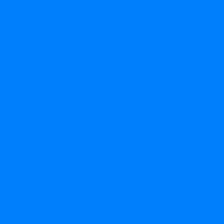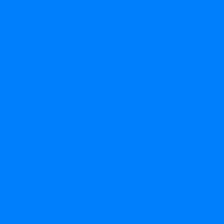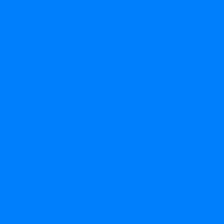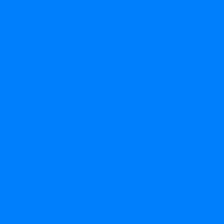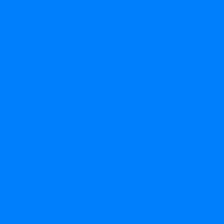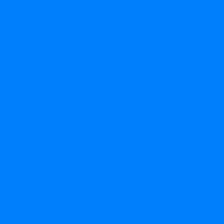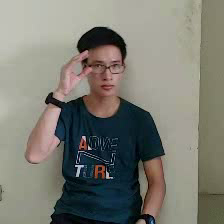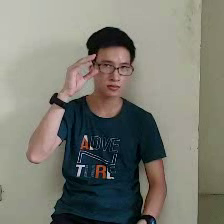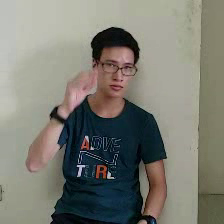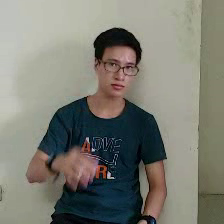Băn khoăn